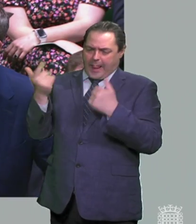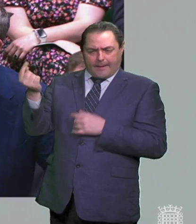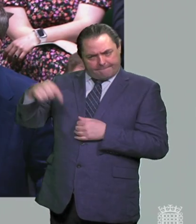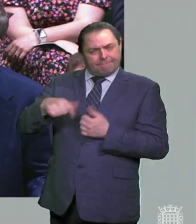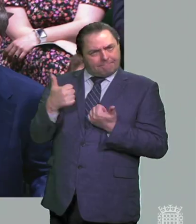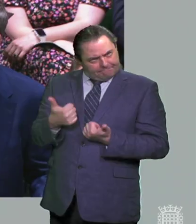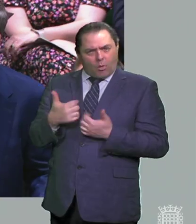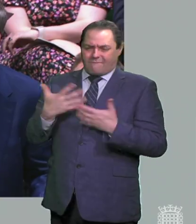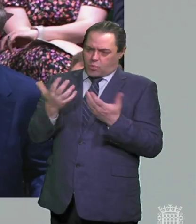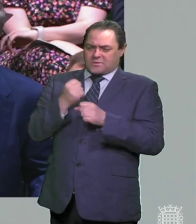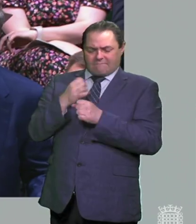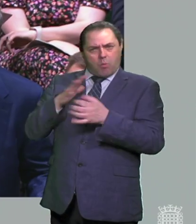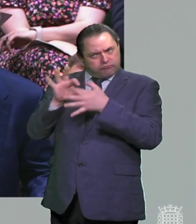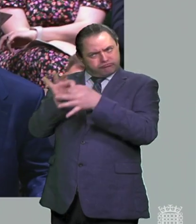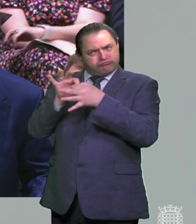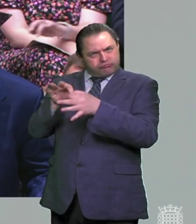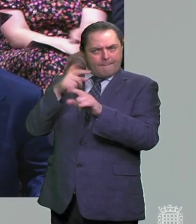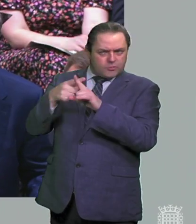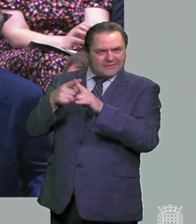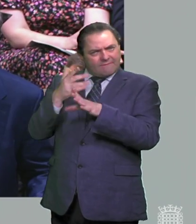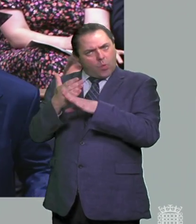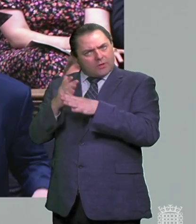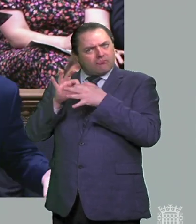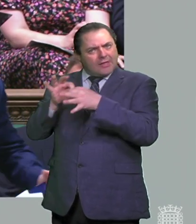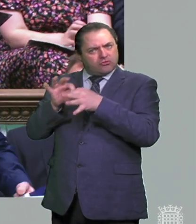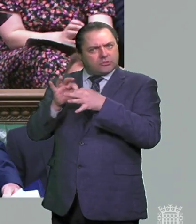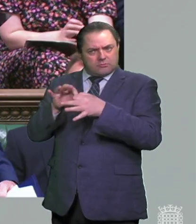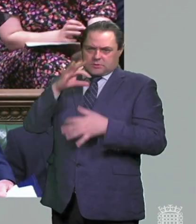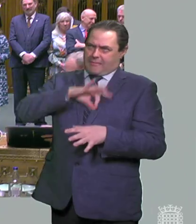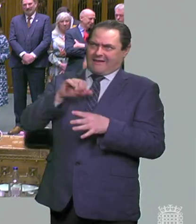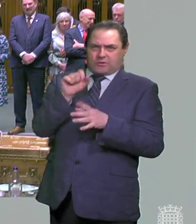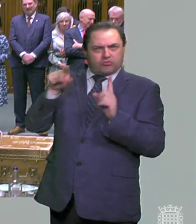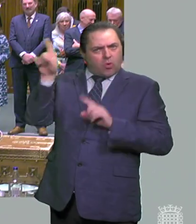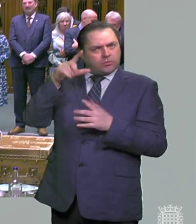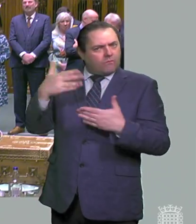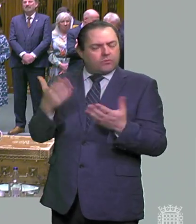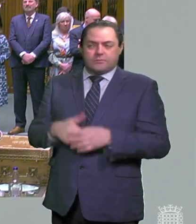The Government want to work constructively with him in the best interests of the people of Scotland.